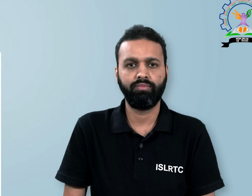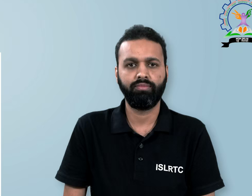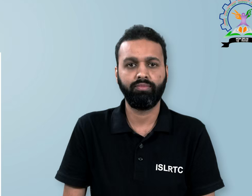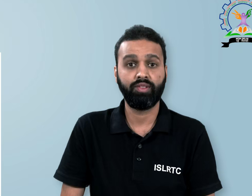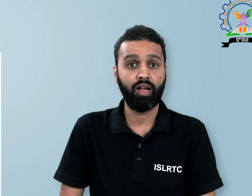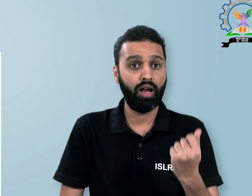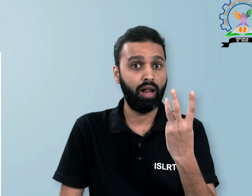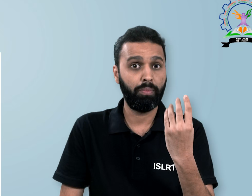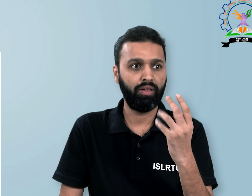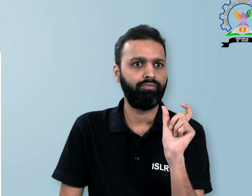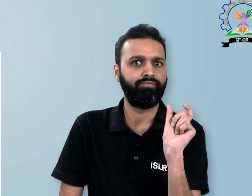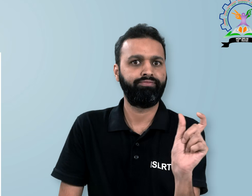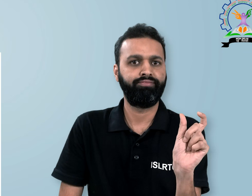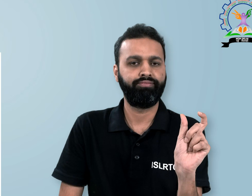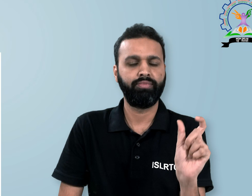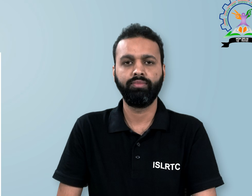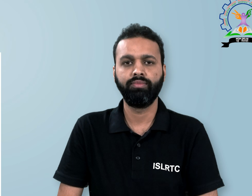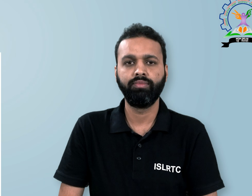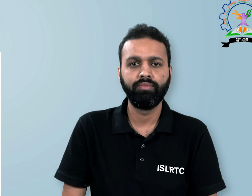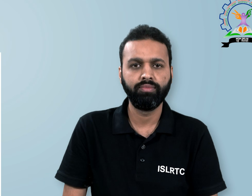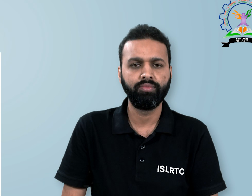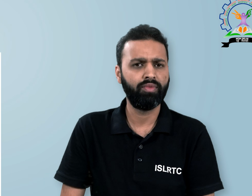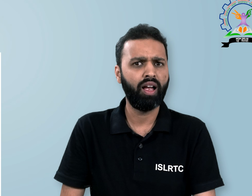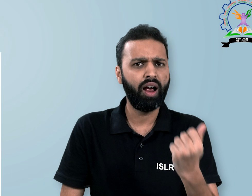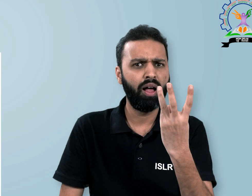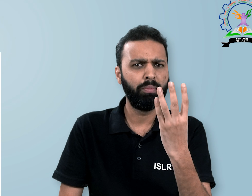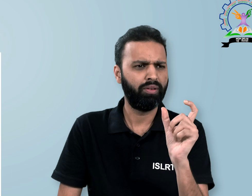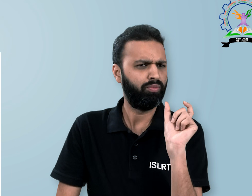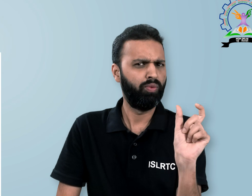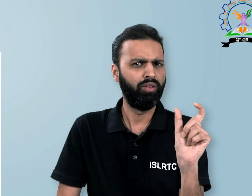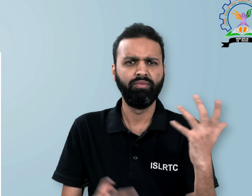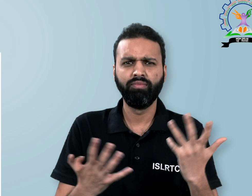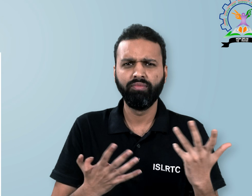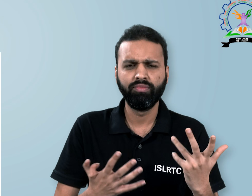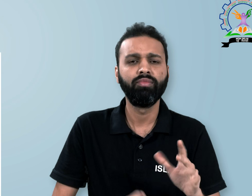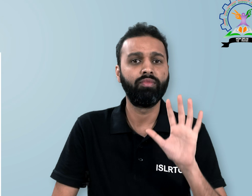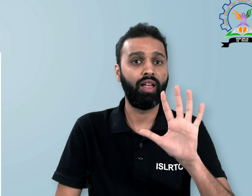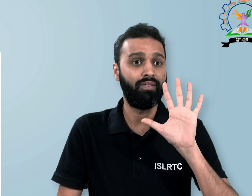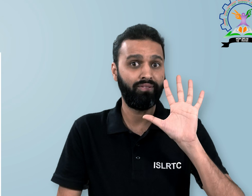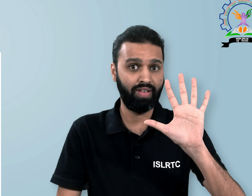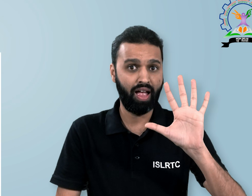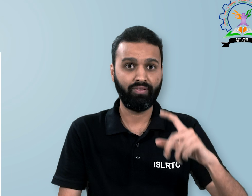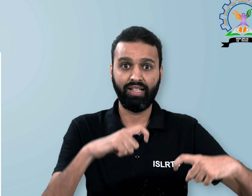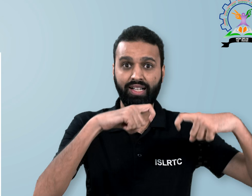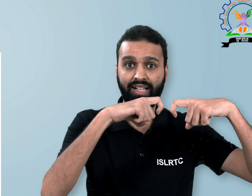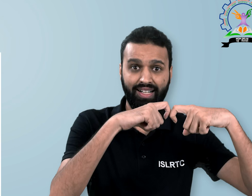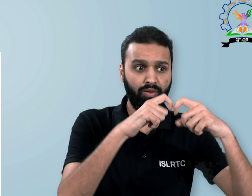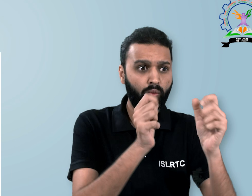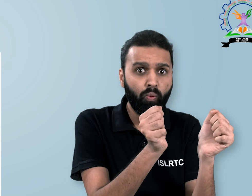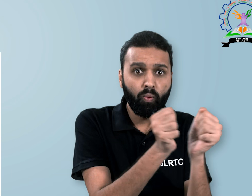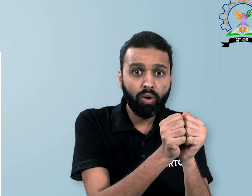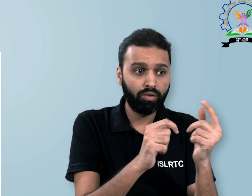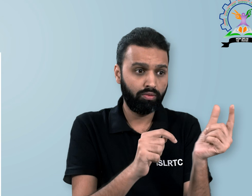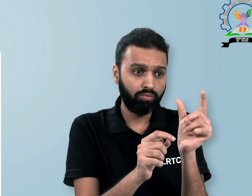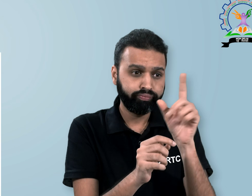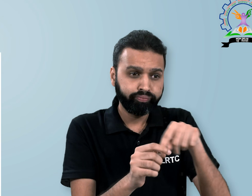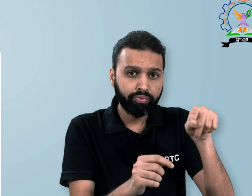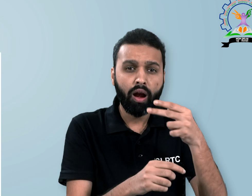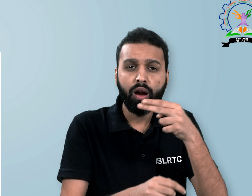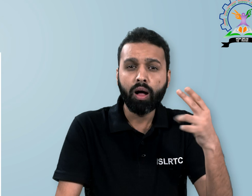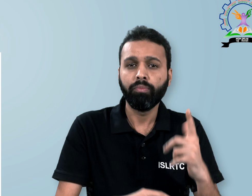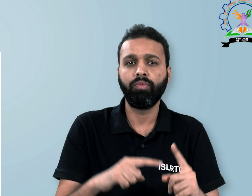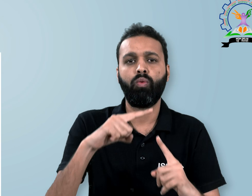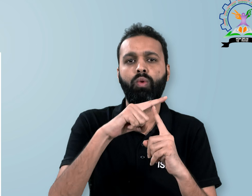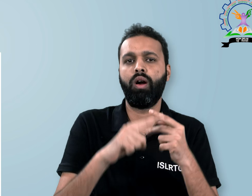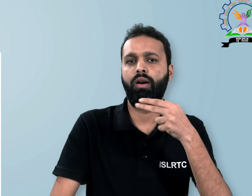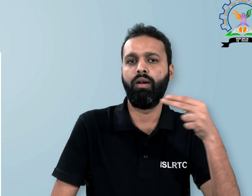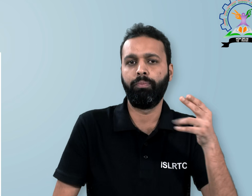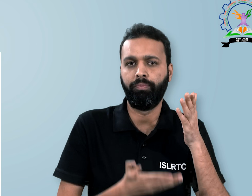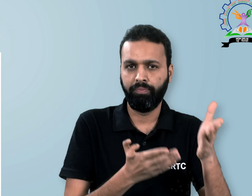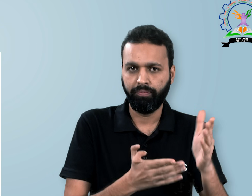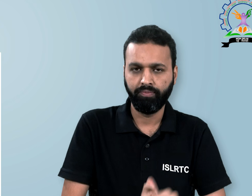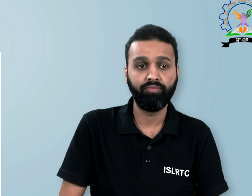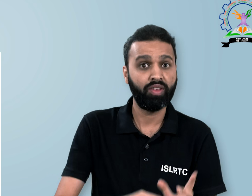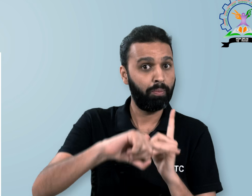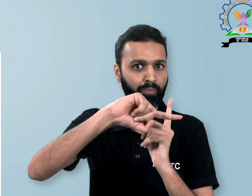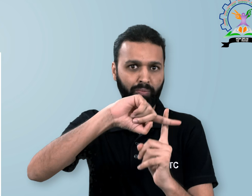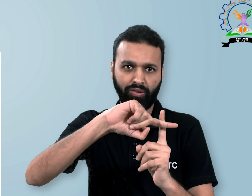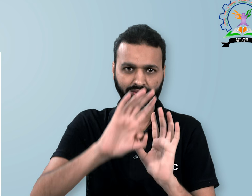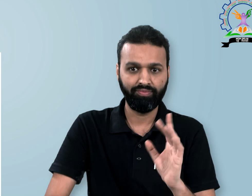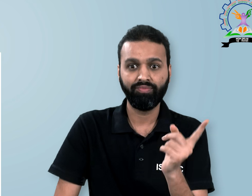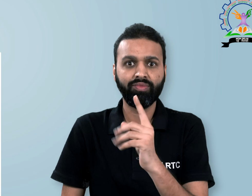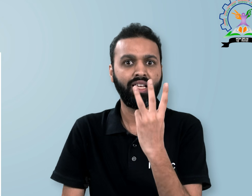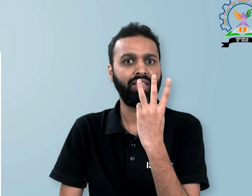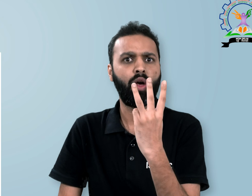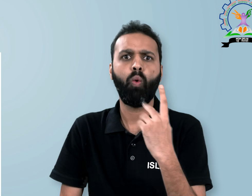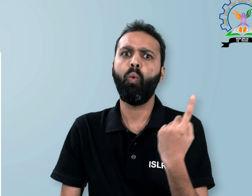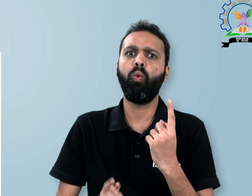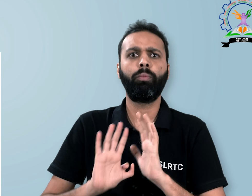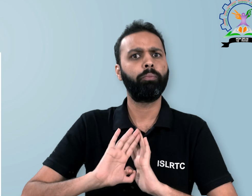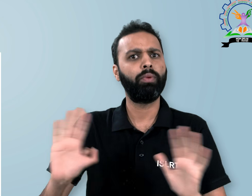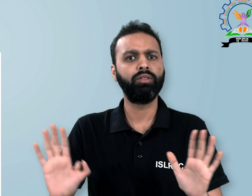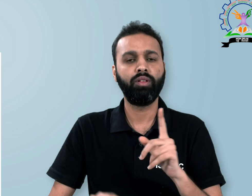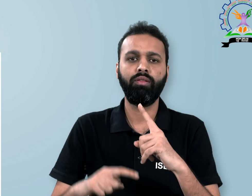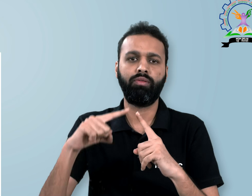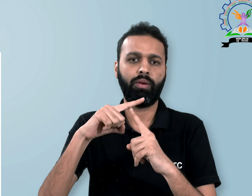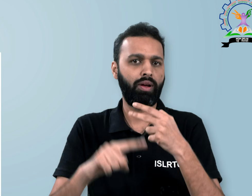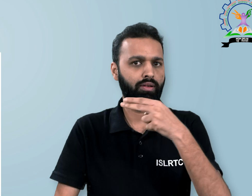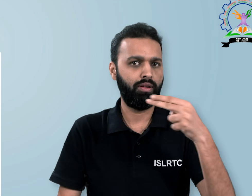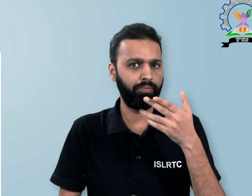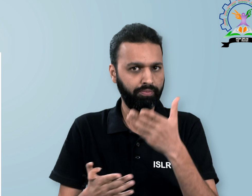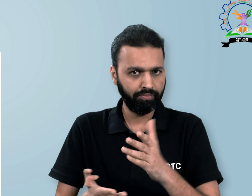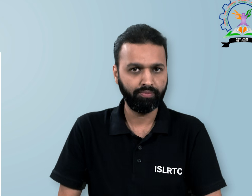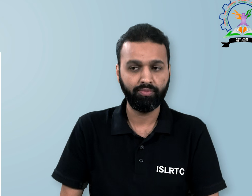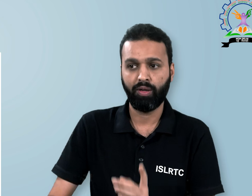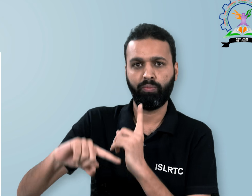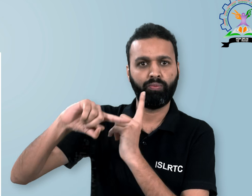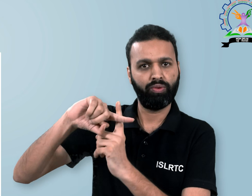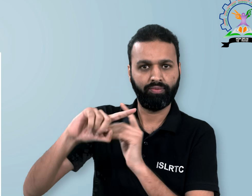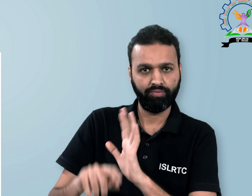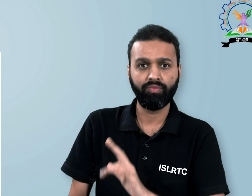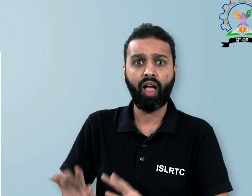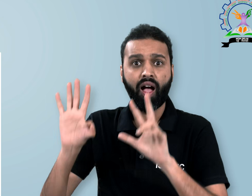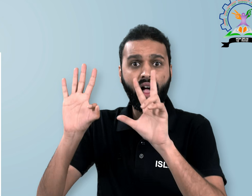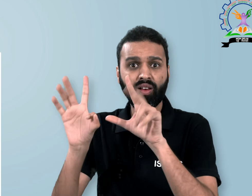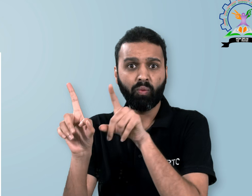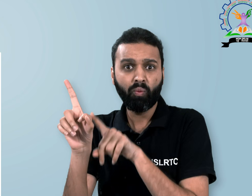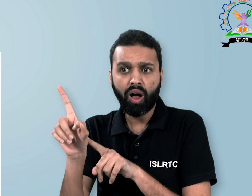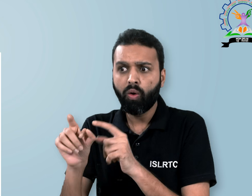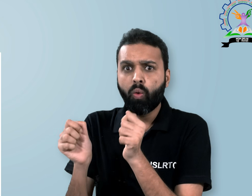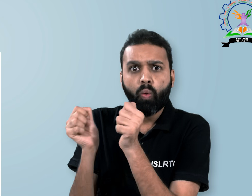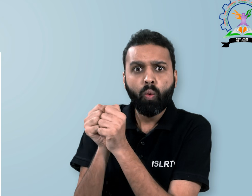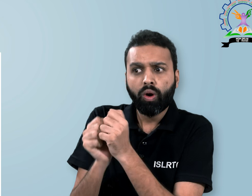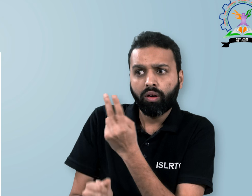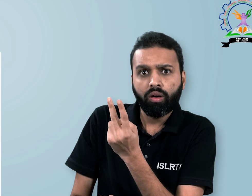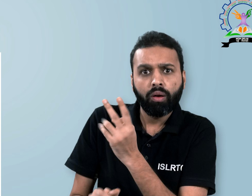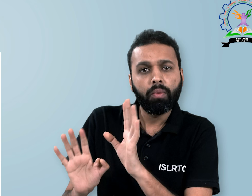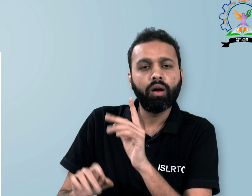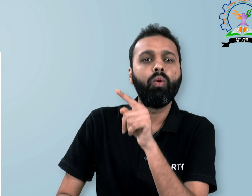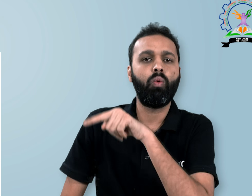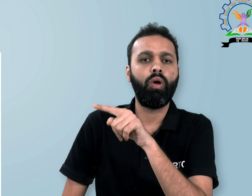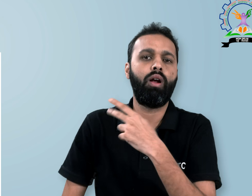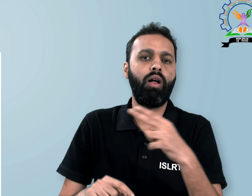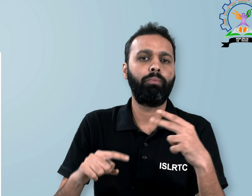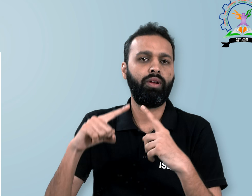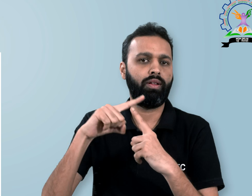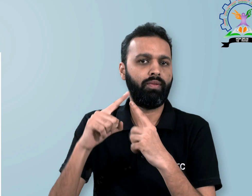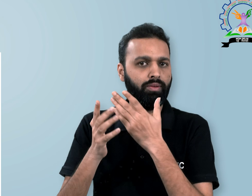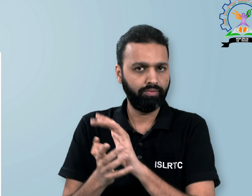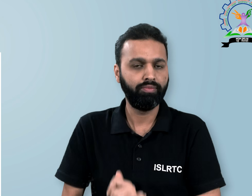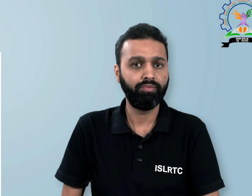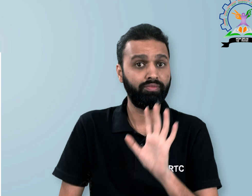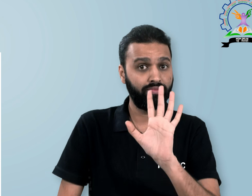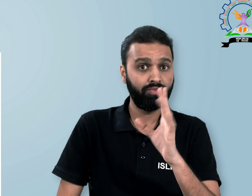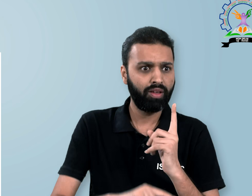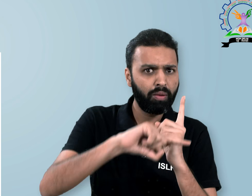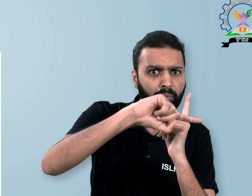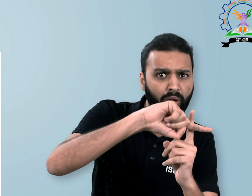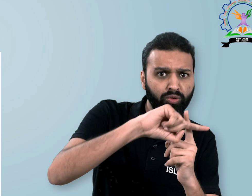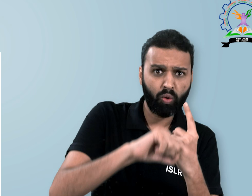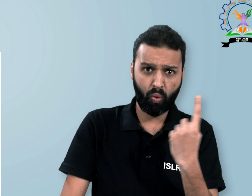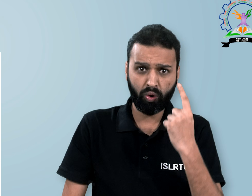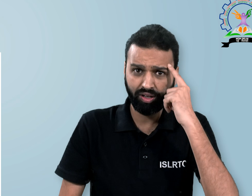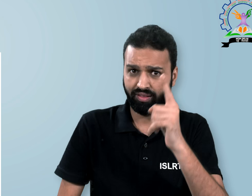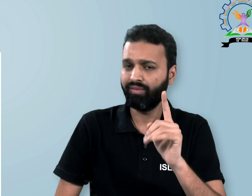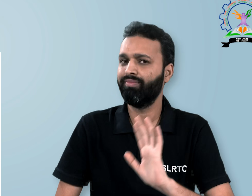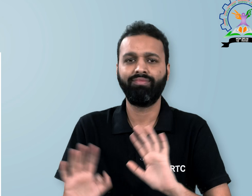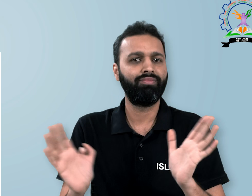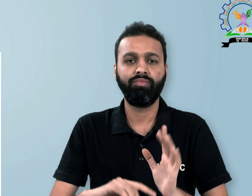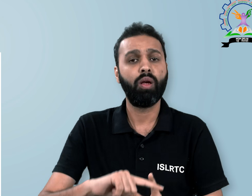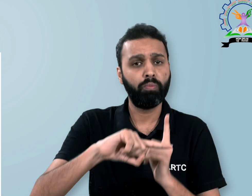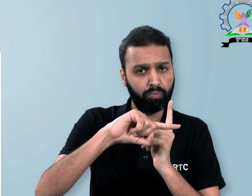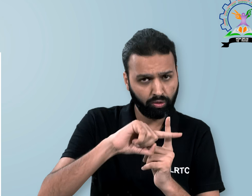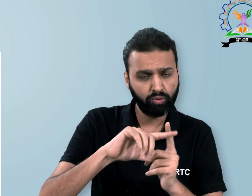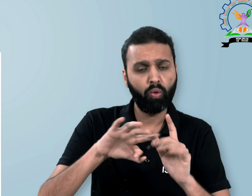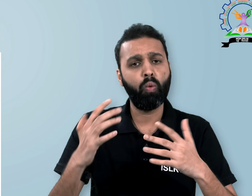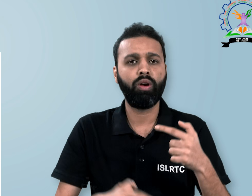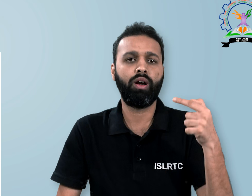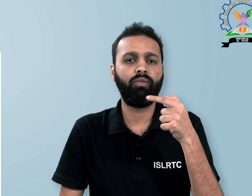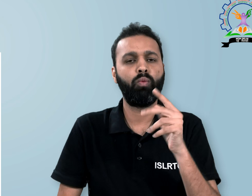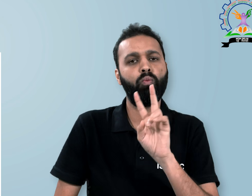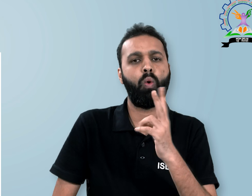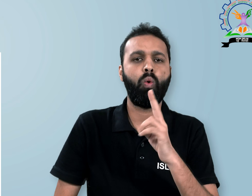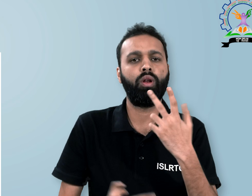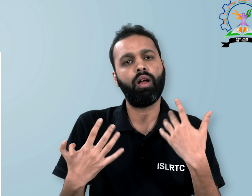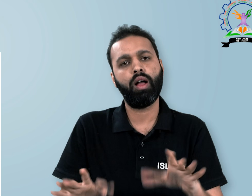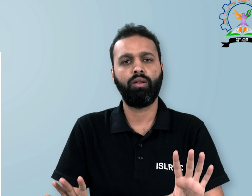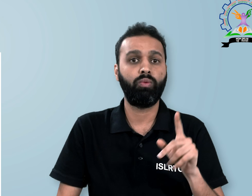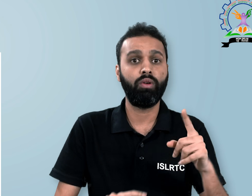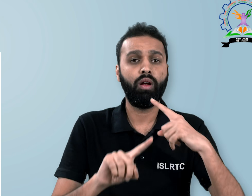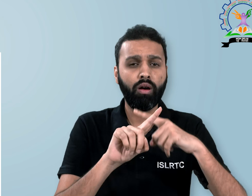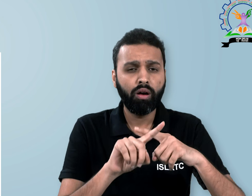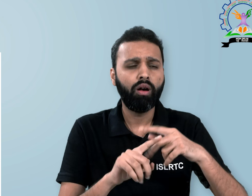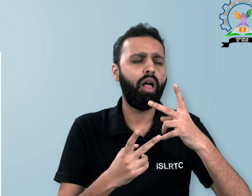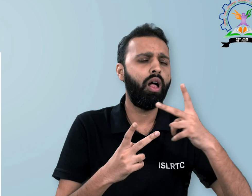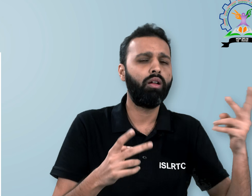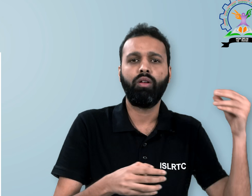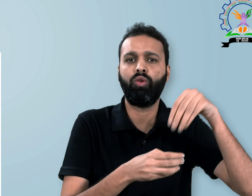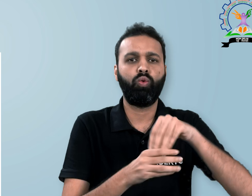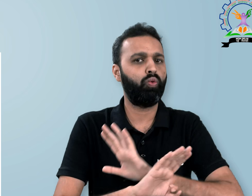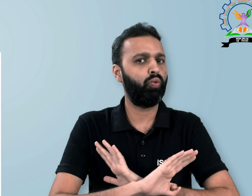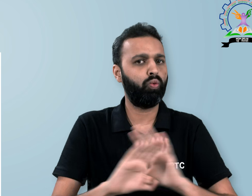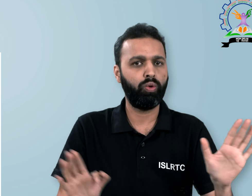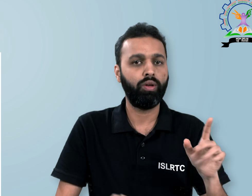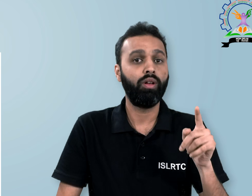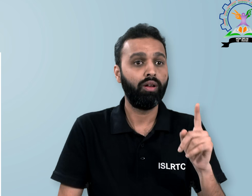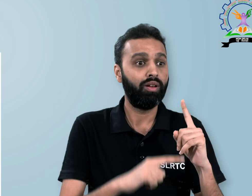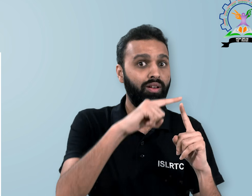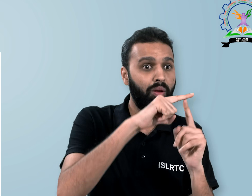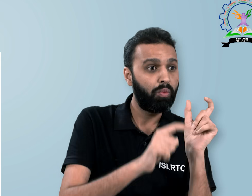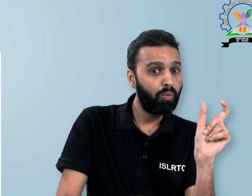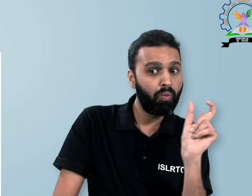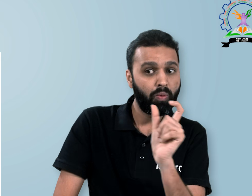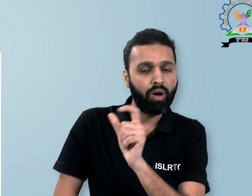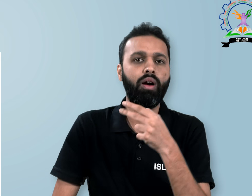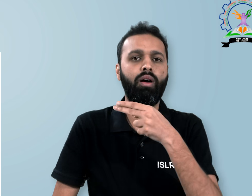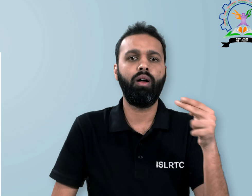Term A term can be a number, a variable, product of two or more variables or product of a number and a variable. Terms are separated by a + or - sign in an overall expression. For example, in 5x+3+8y. 5x, 3 and 8y are three separate terms.